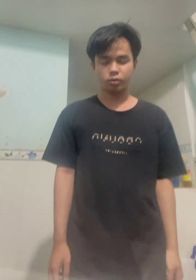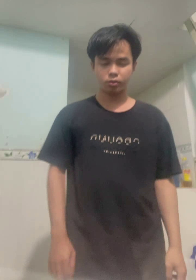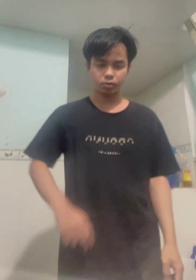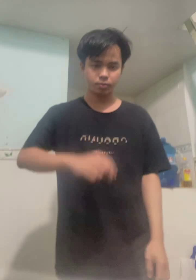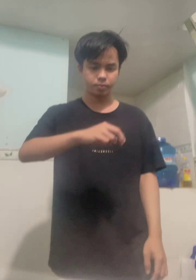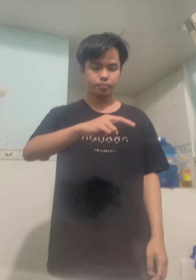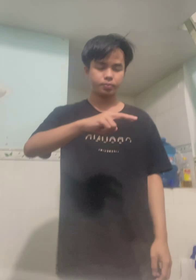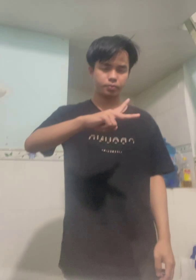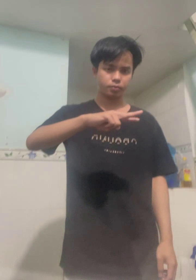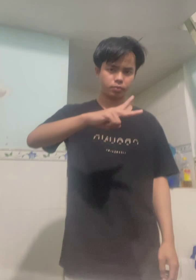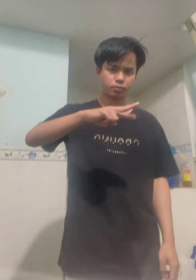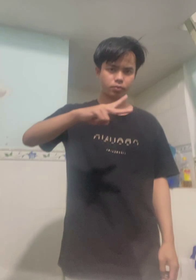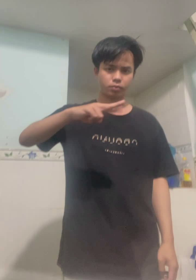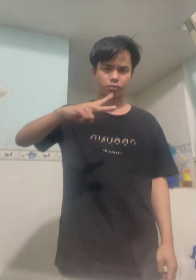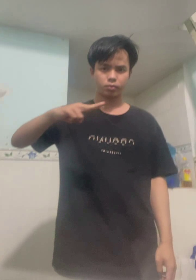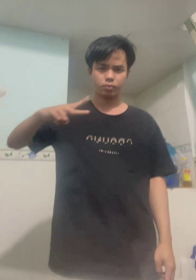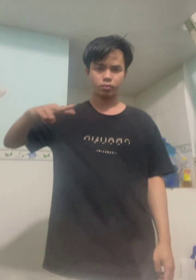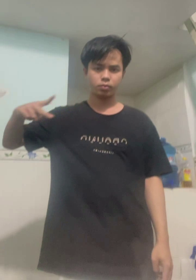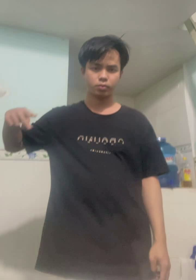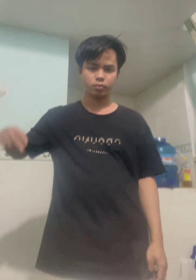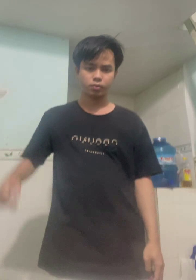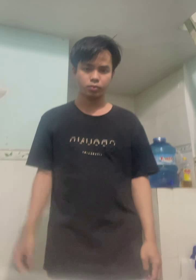boi